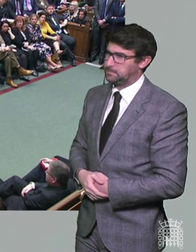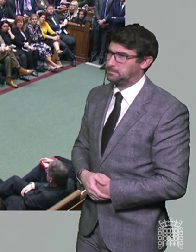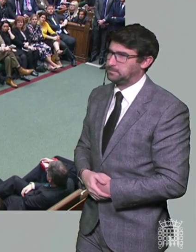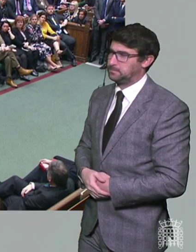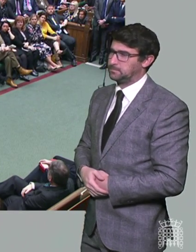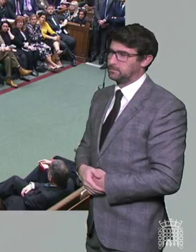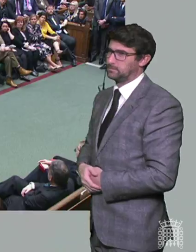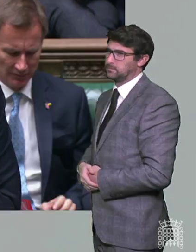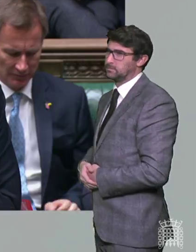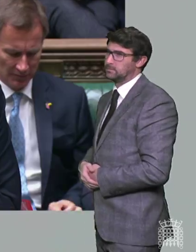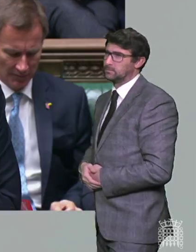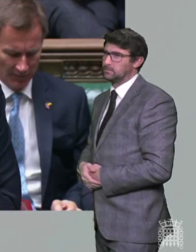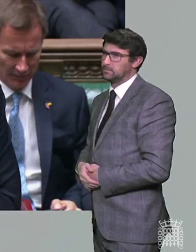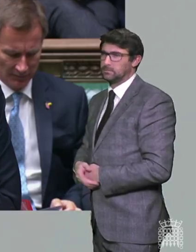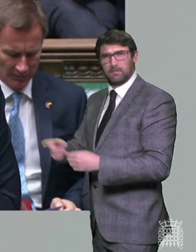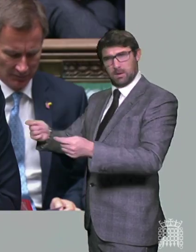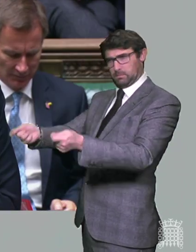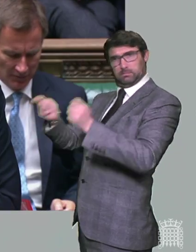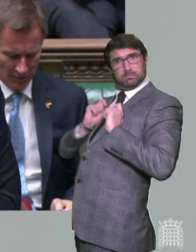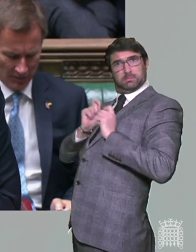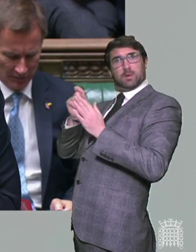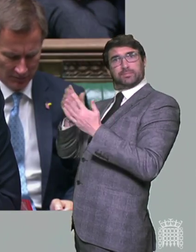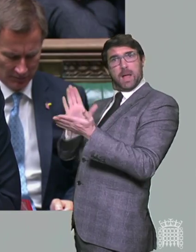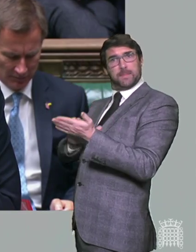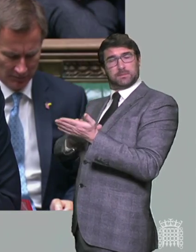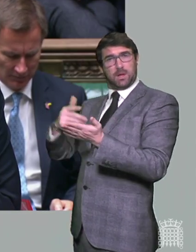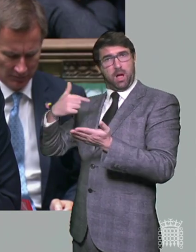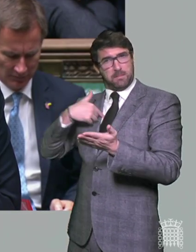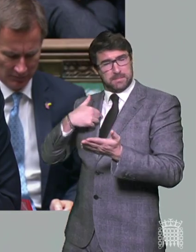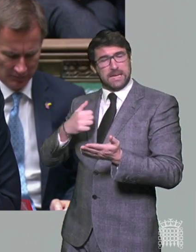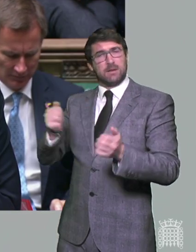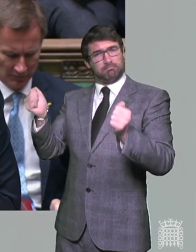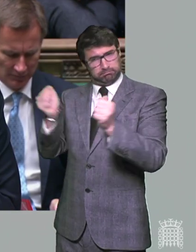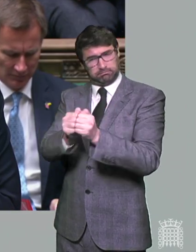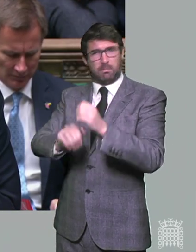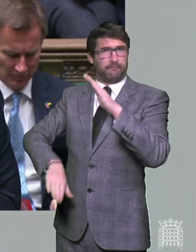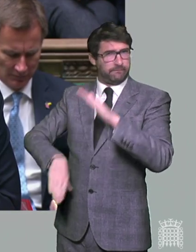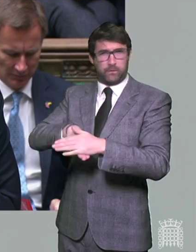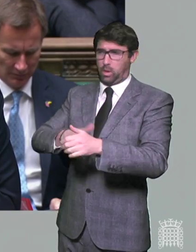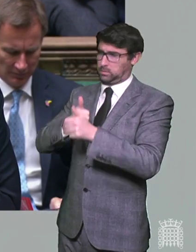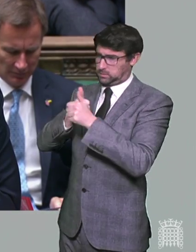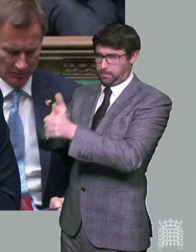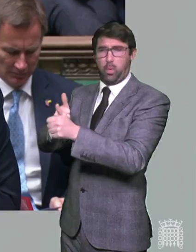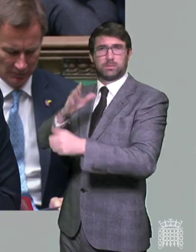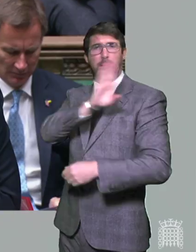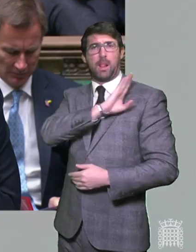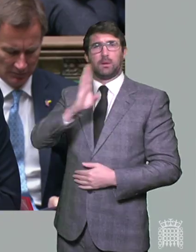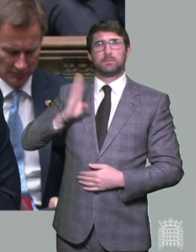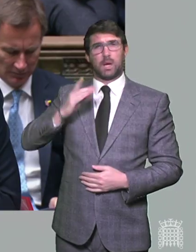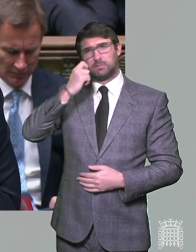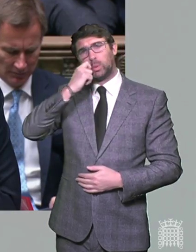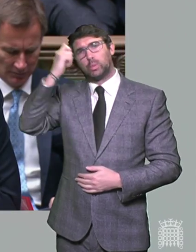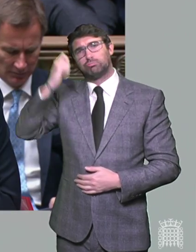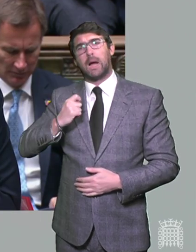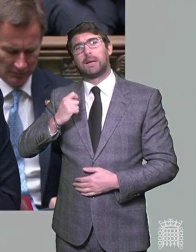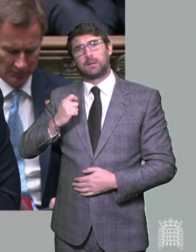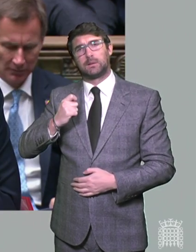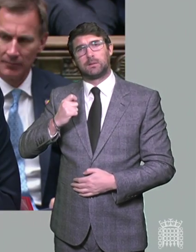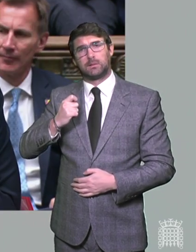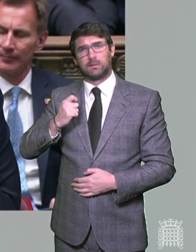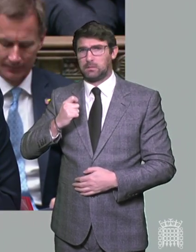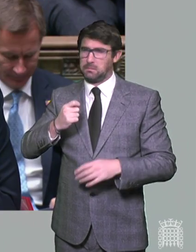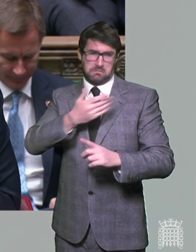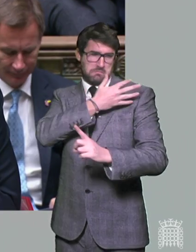One of my first acts in office was to make sure that the military support we give to Ukraine equals the military support we gave this year.